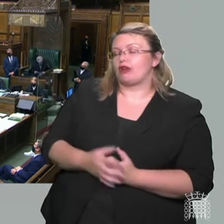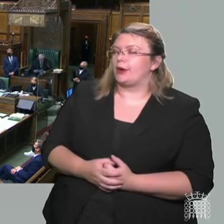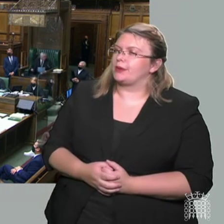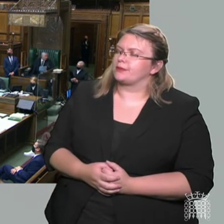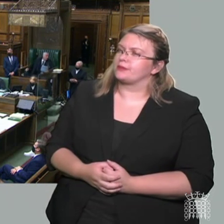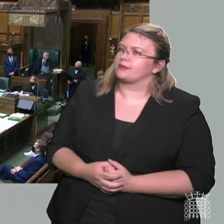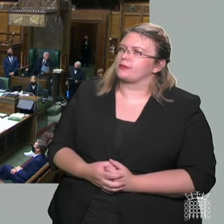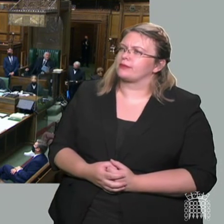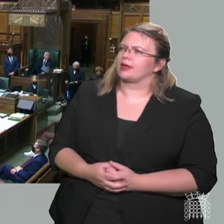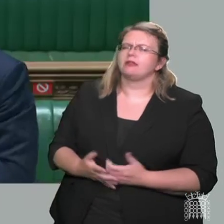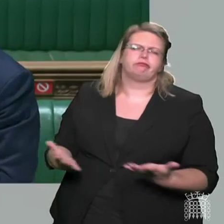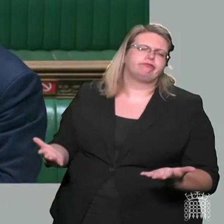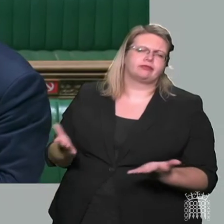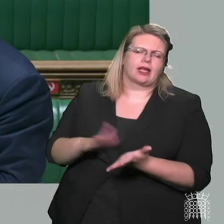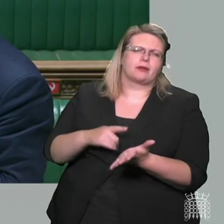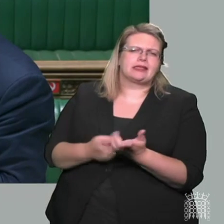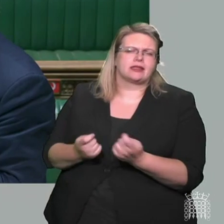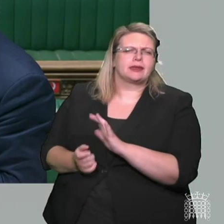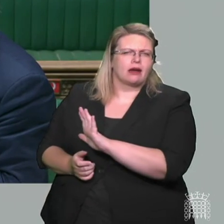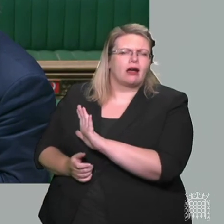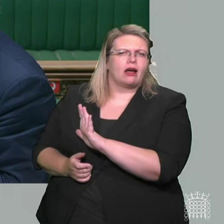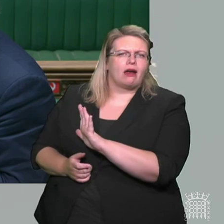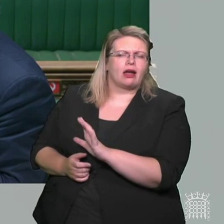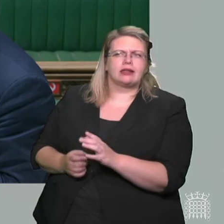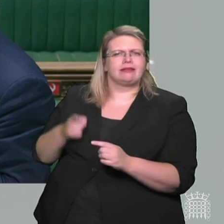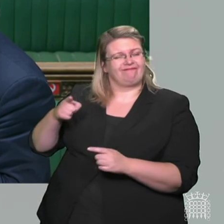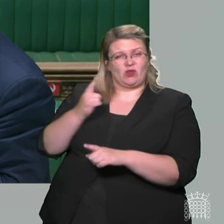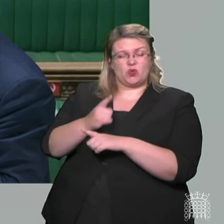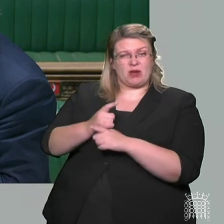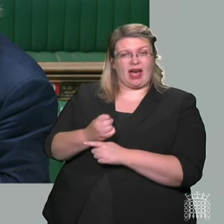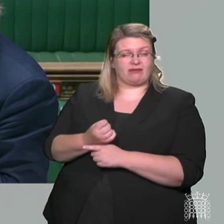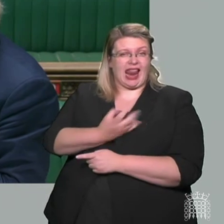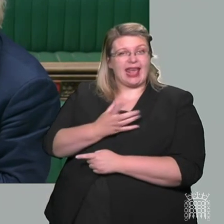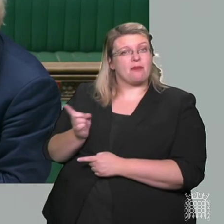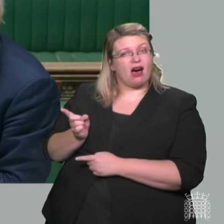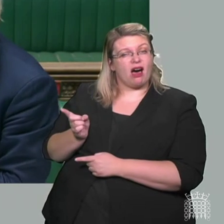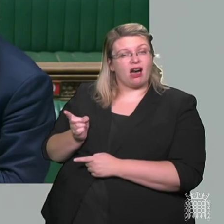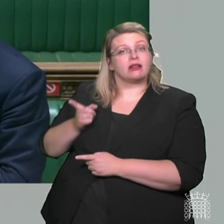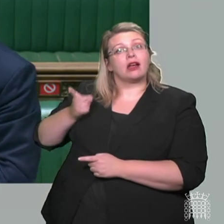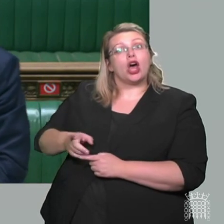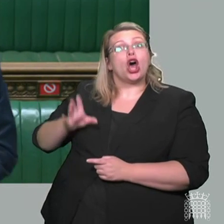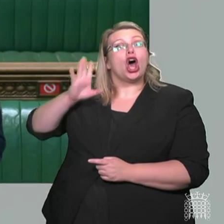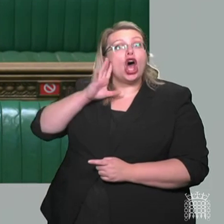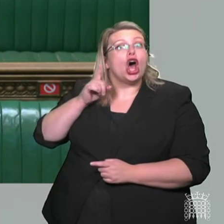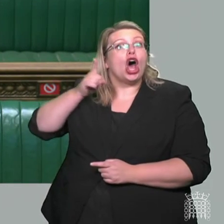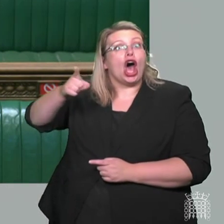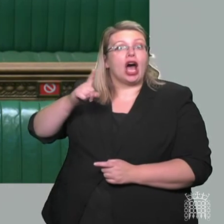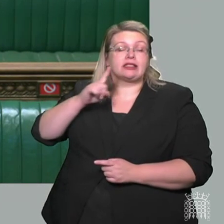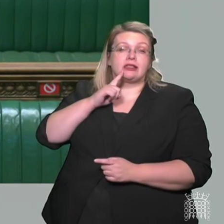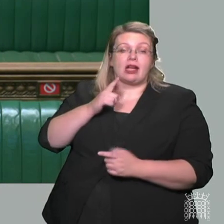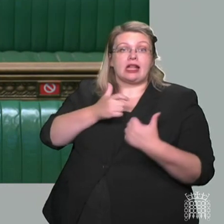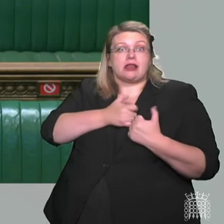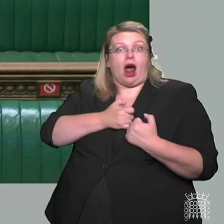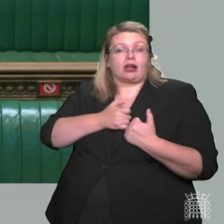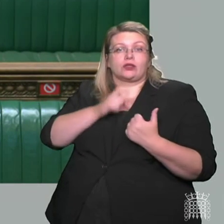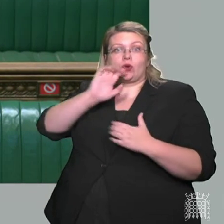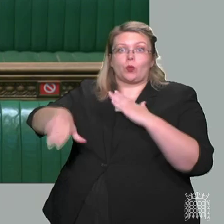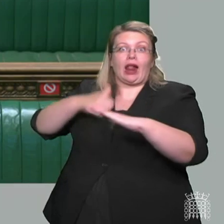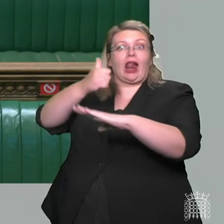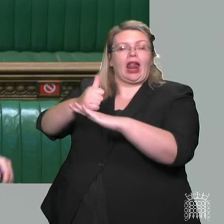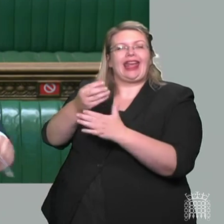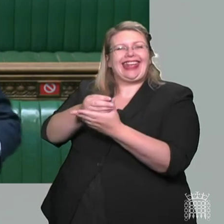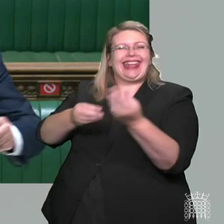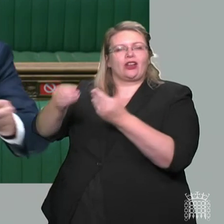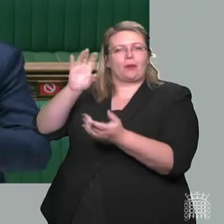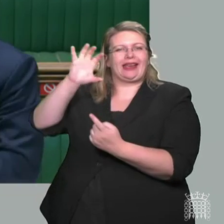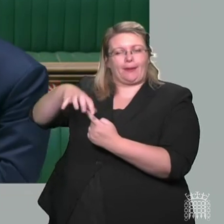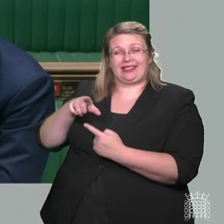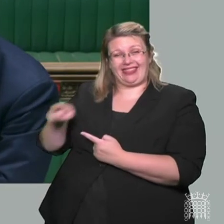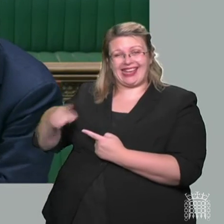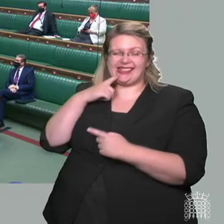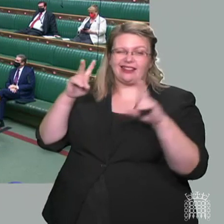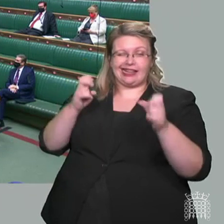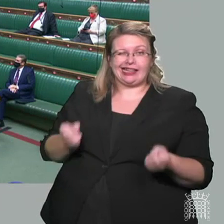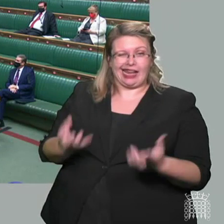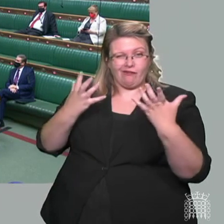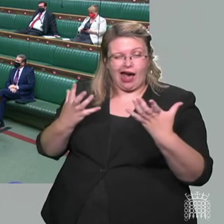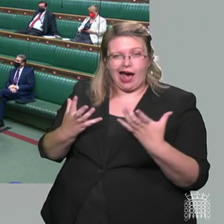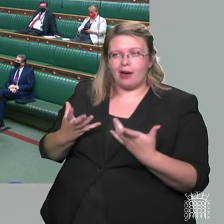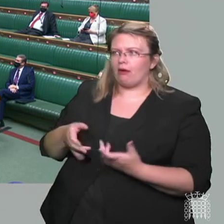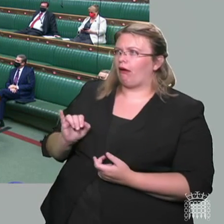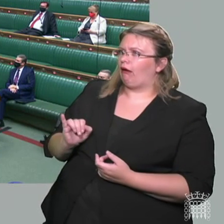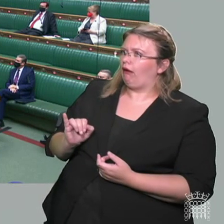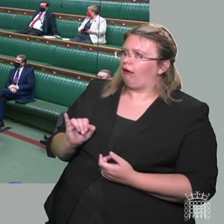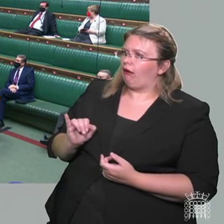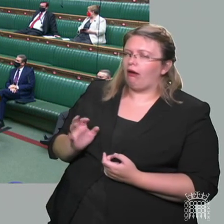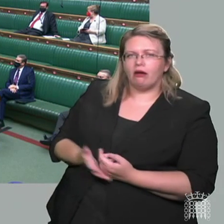Yes. It tells you all you need to know about the modern Labour party that when they heard there was going to be an economic campus in Darlington, they called it giving up; that is what the right honourable and learned Member for Holborn and St Pancras said.